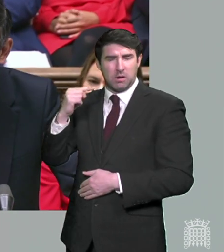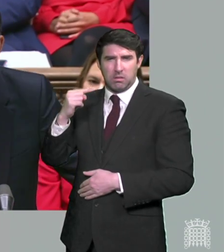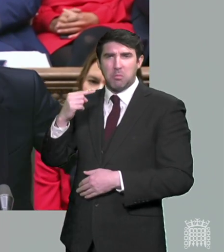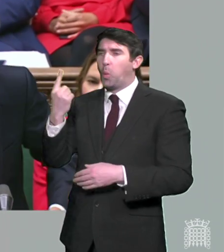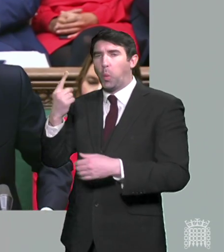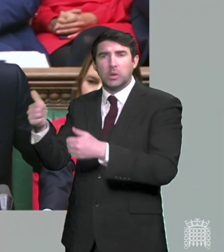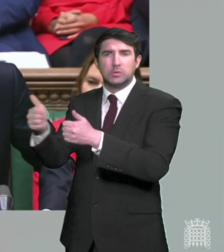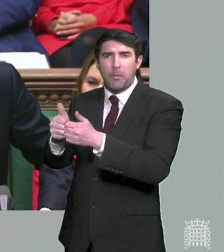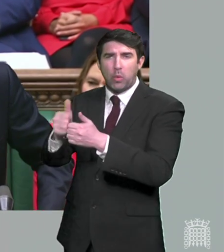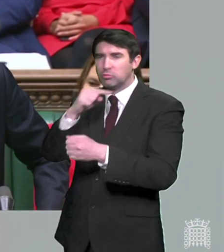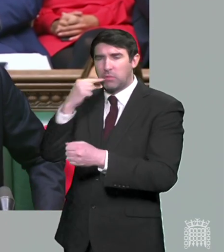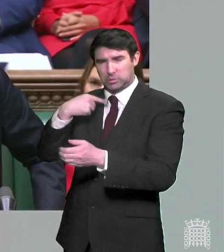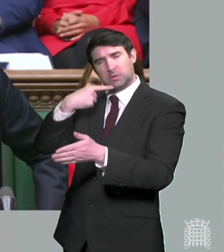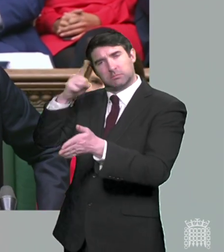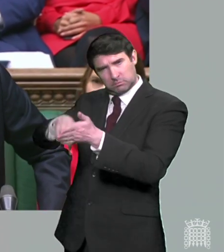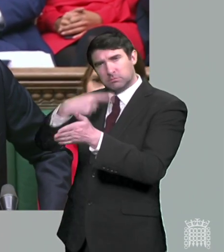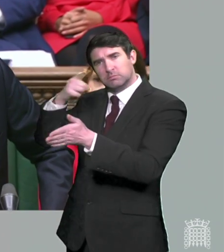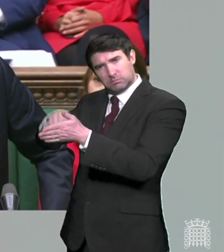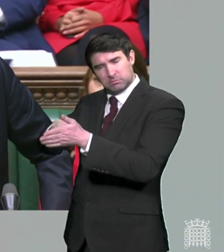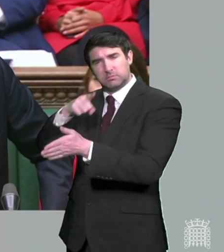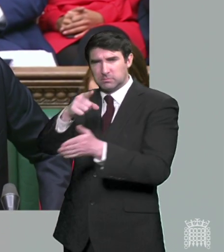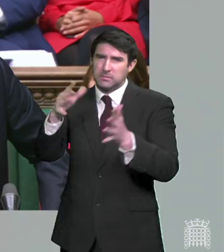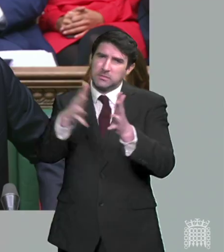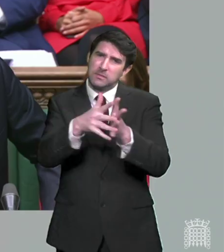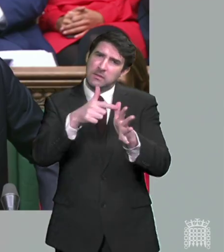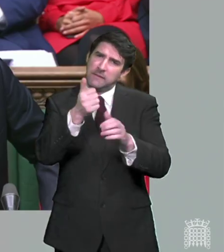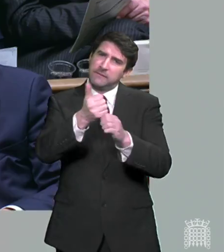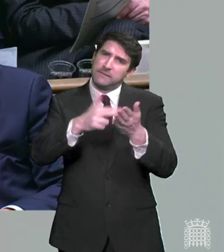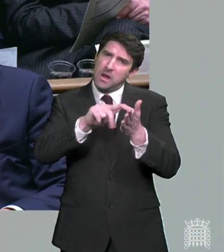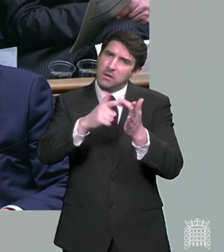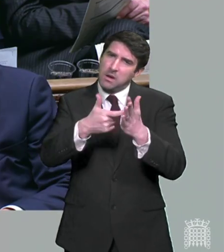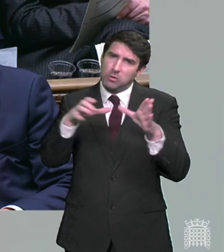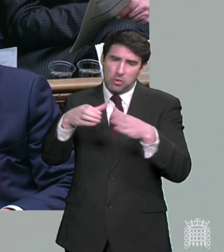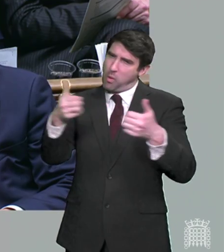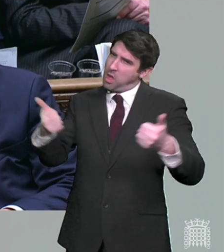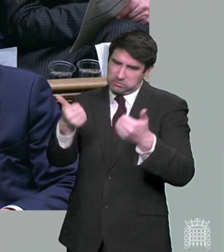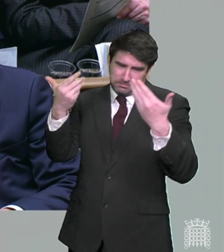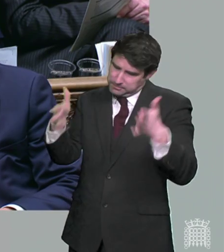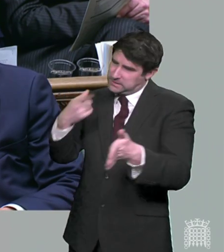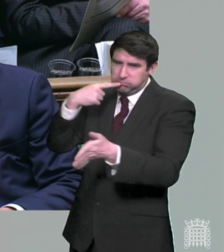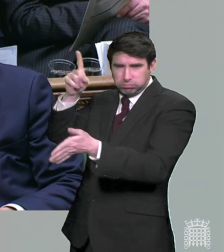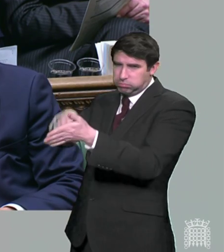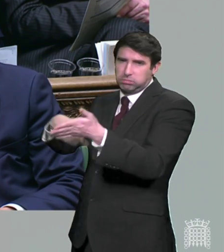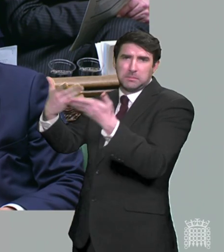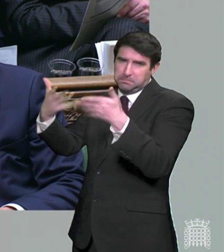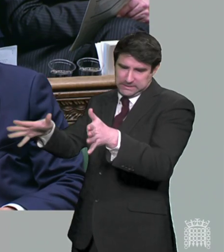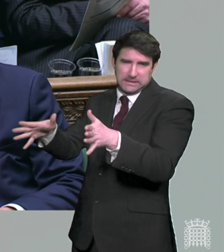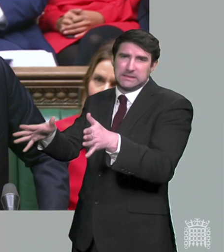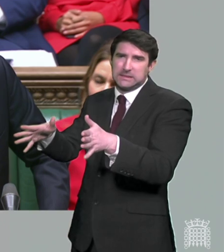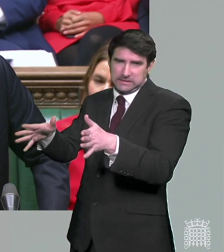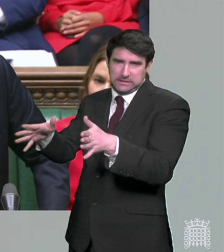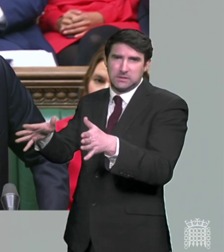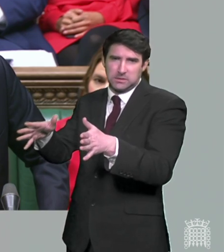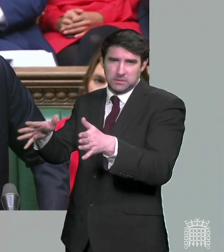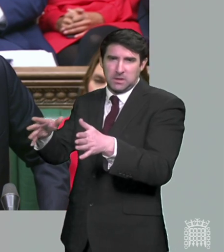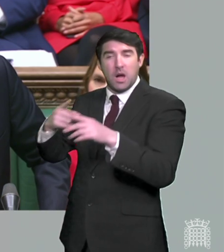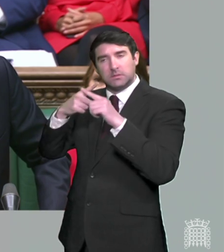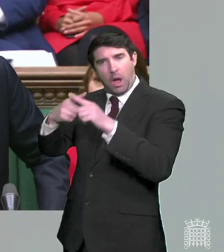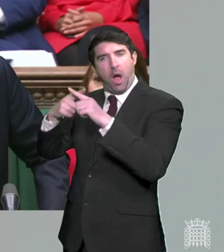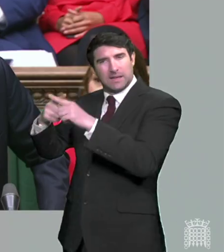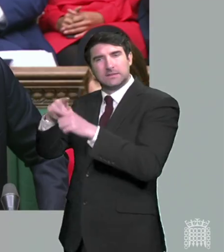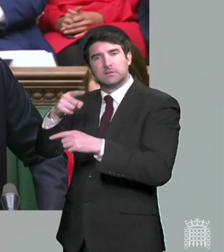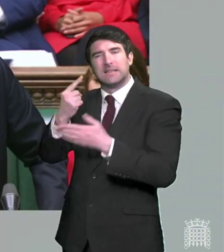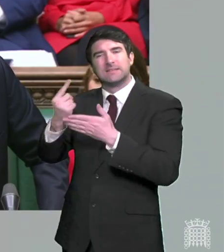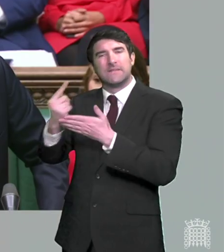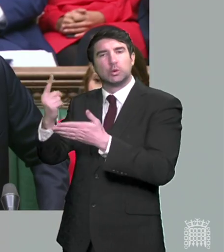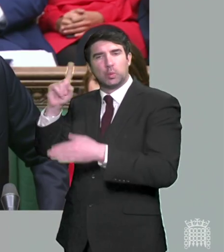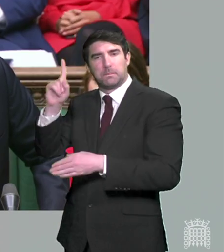The right honourable Gentleman will know that we have already sanctioned the Wagner Group in its entirety, as well as taking specific action against particular leaders.